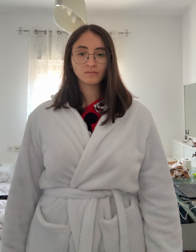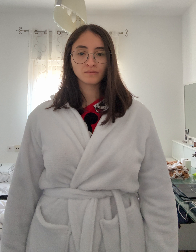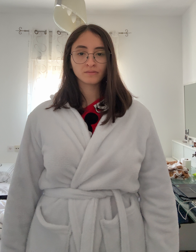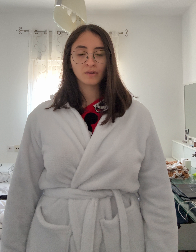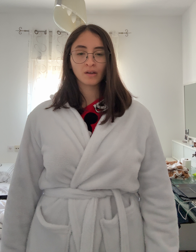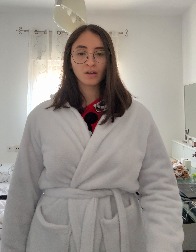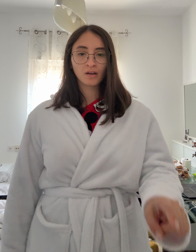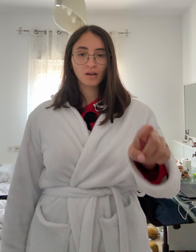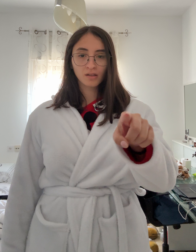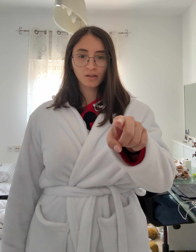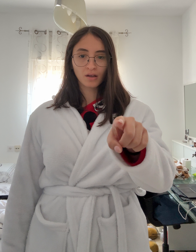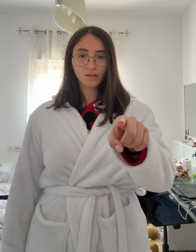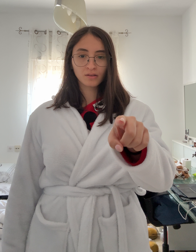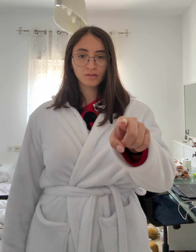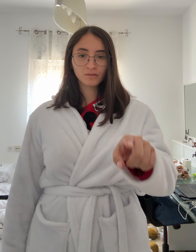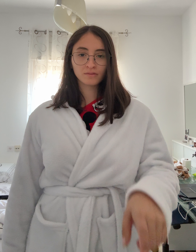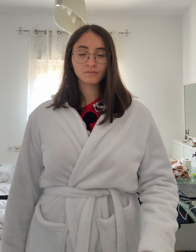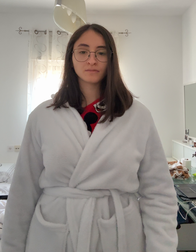אתה